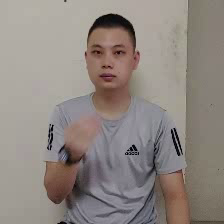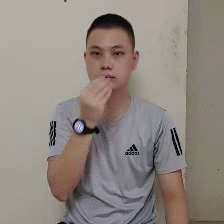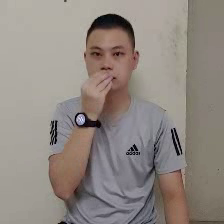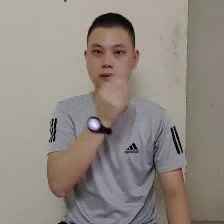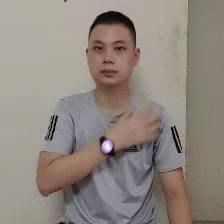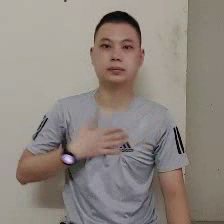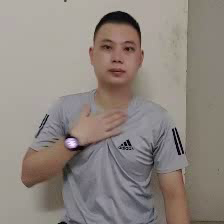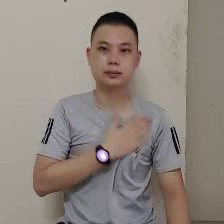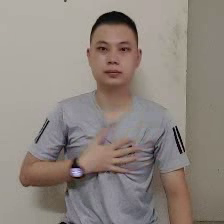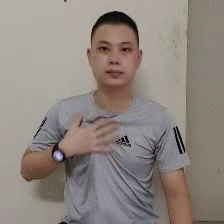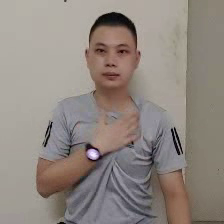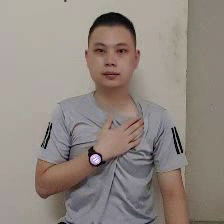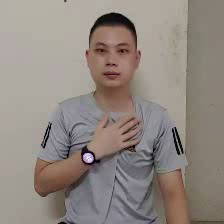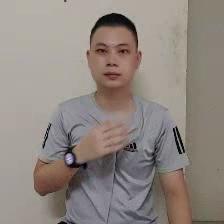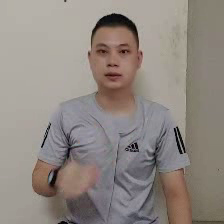Ăn mừng